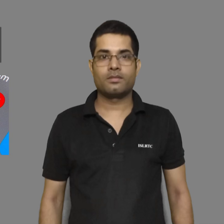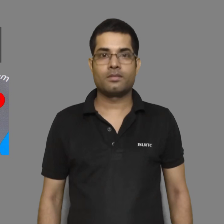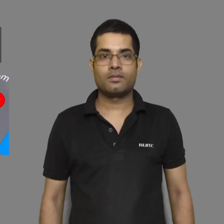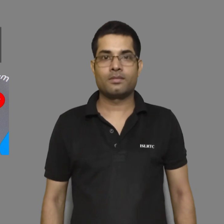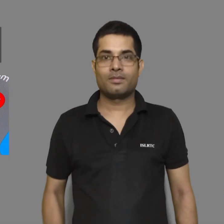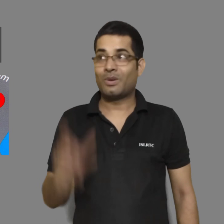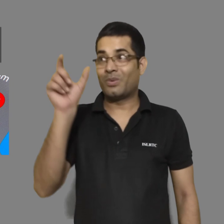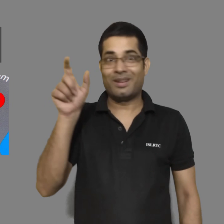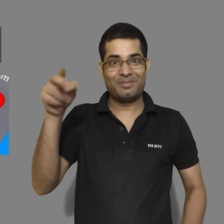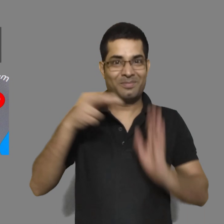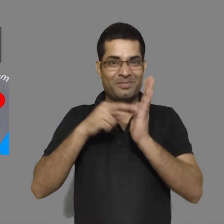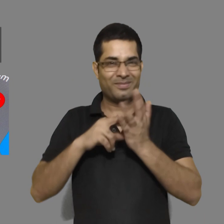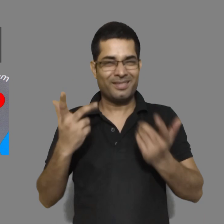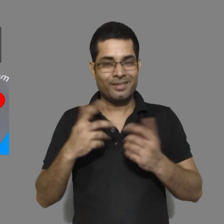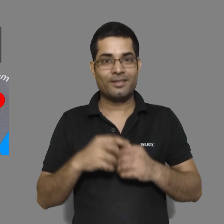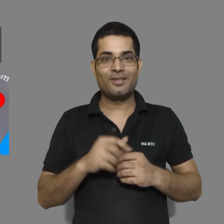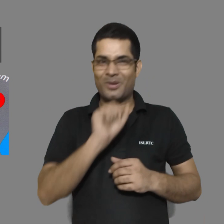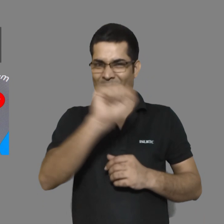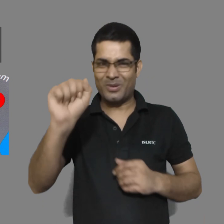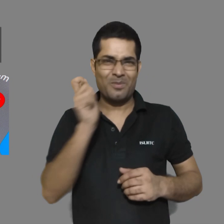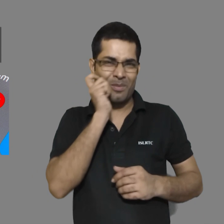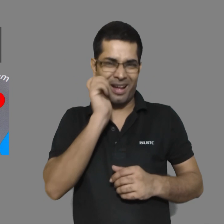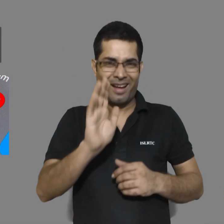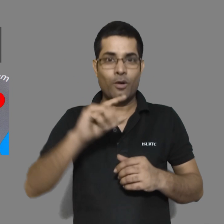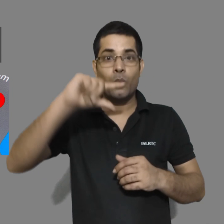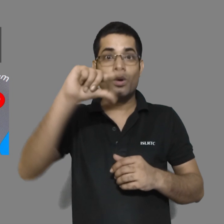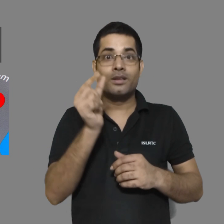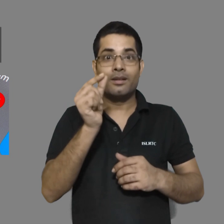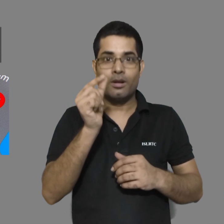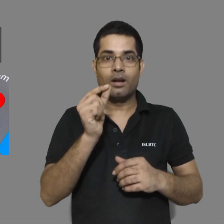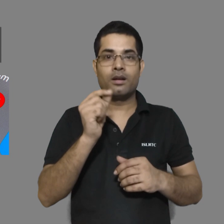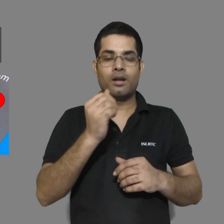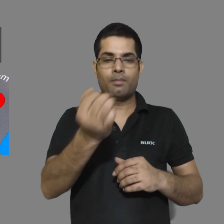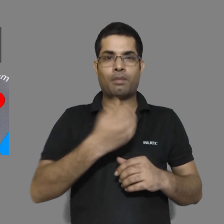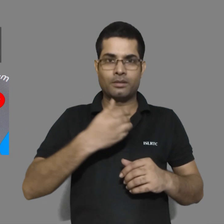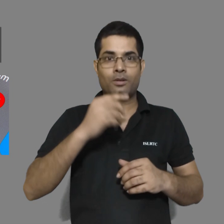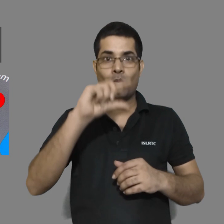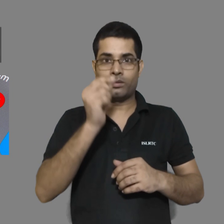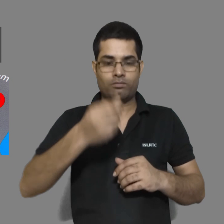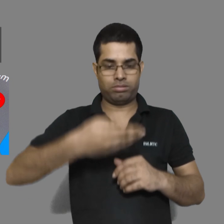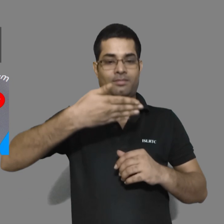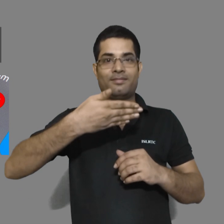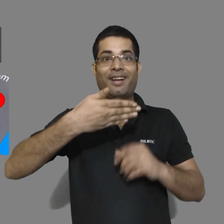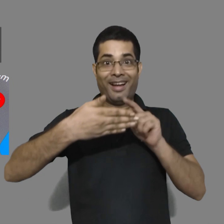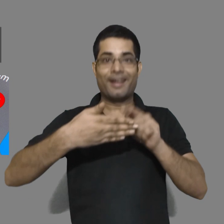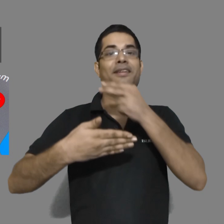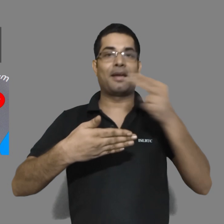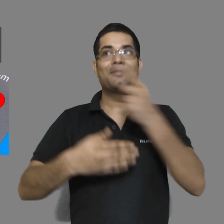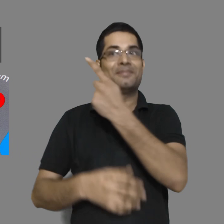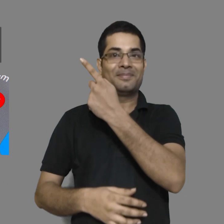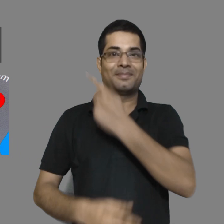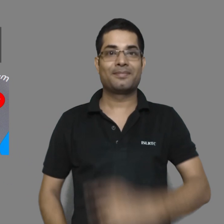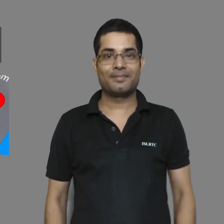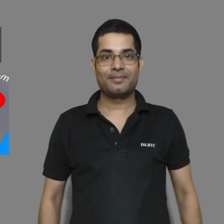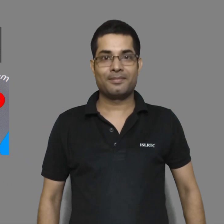Whatsapp Notification